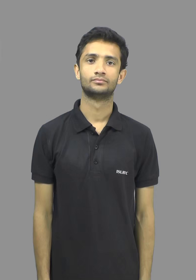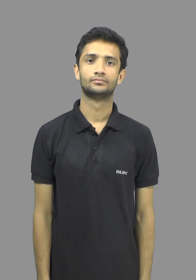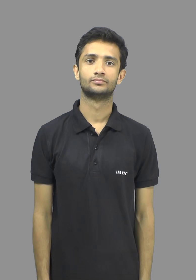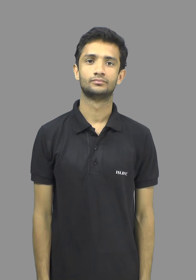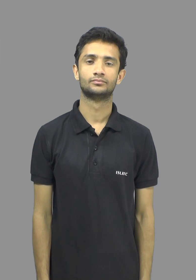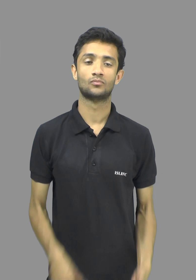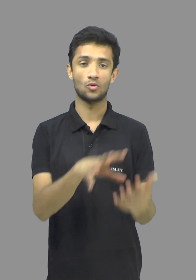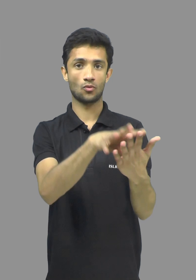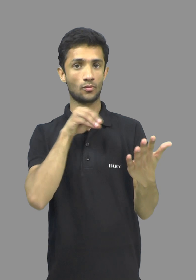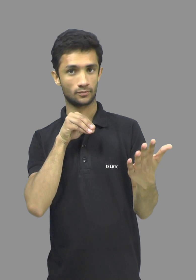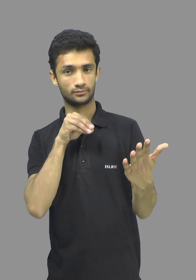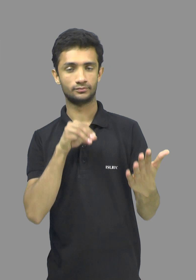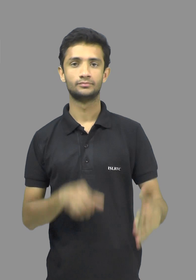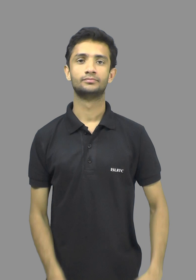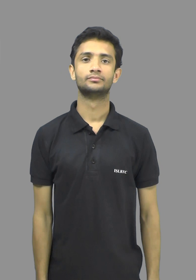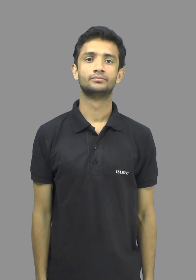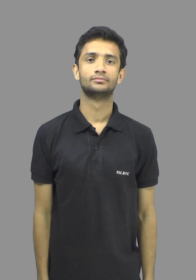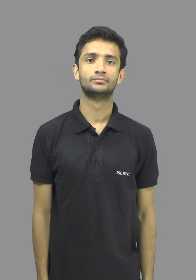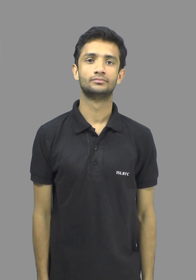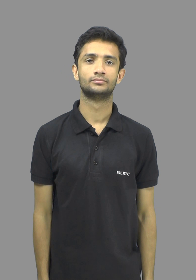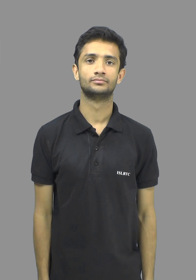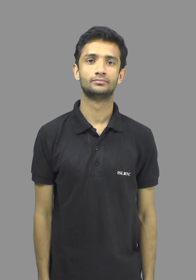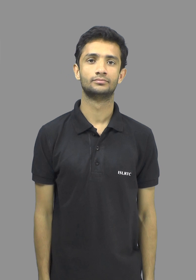Copy Imitate